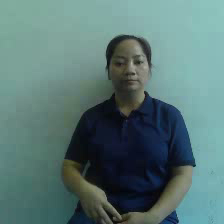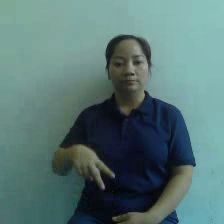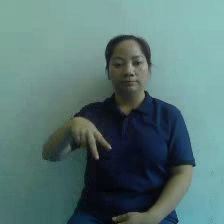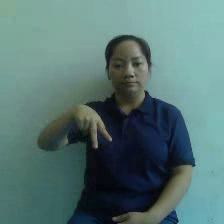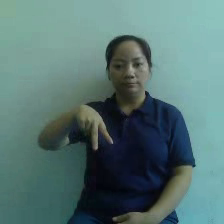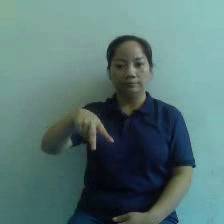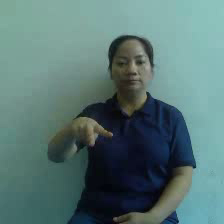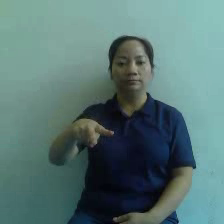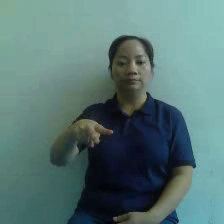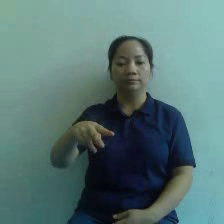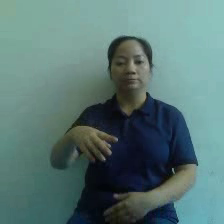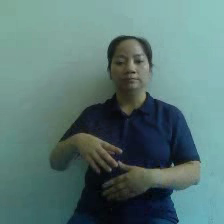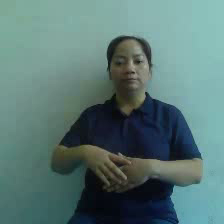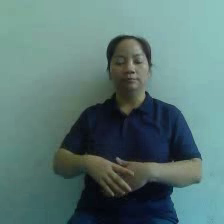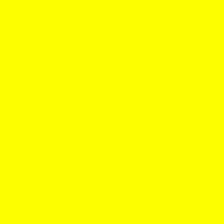Đi